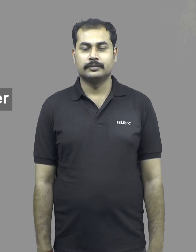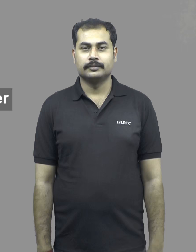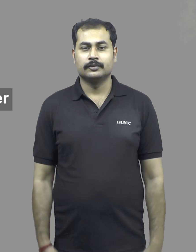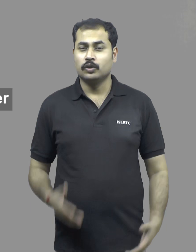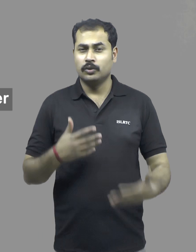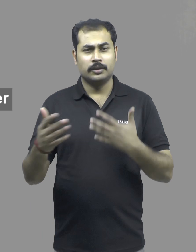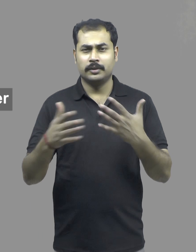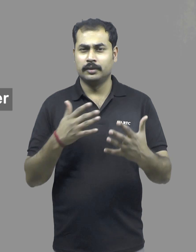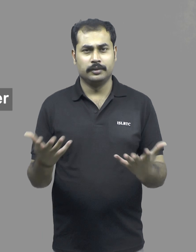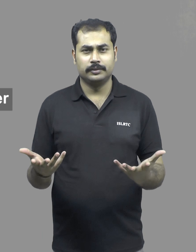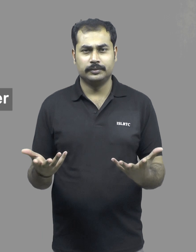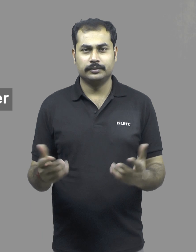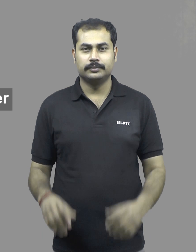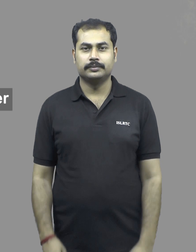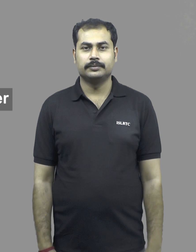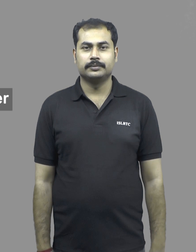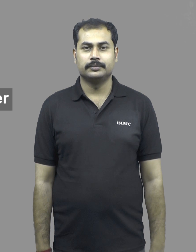Whatever